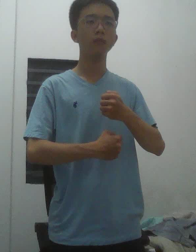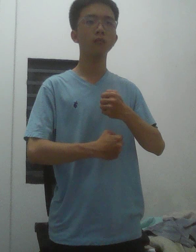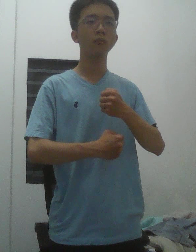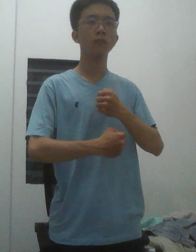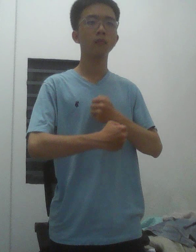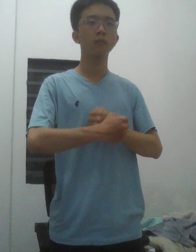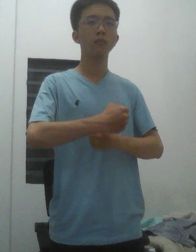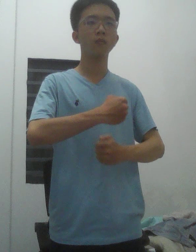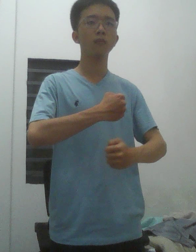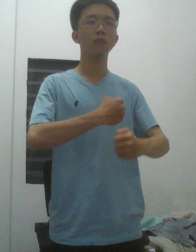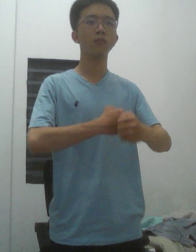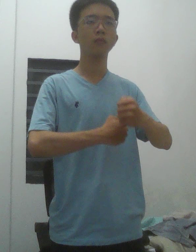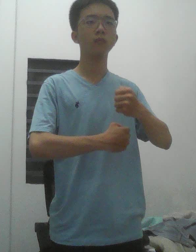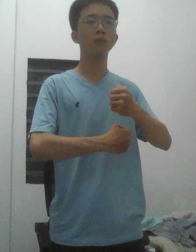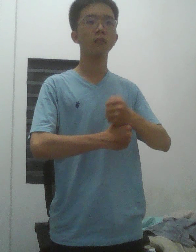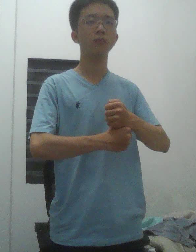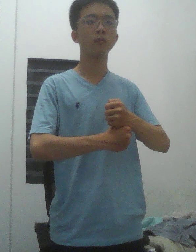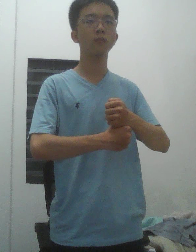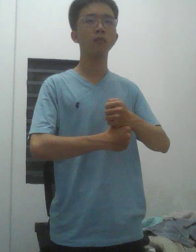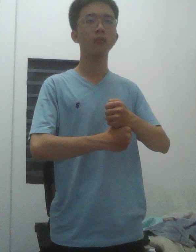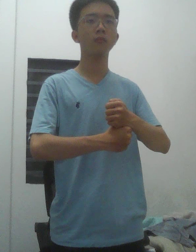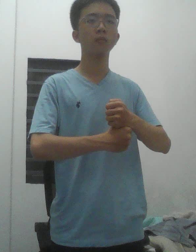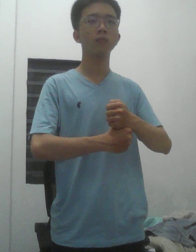nam